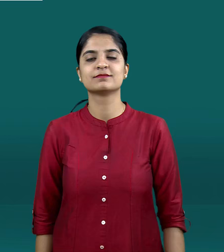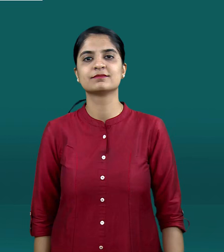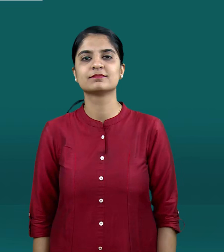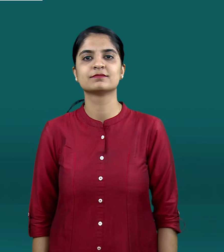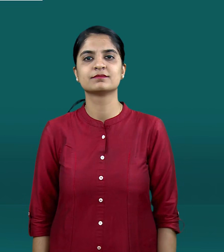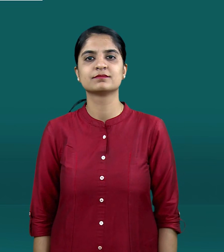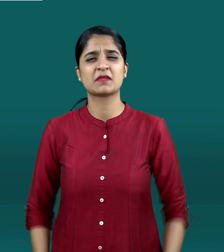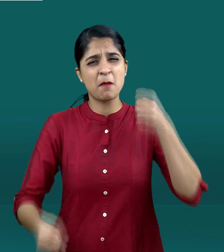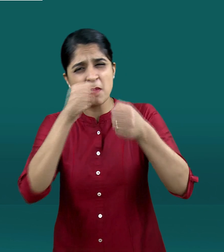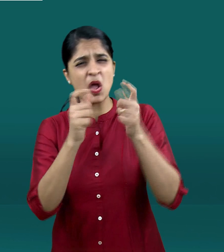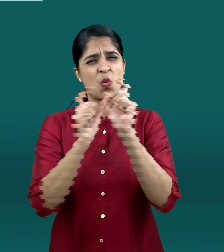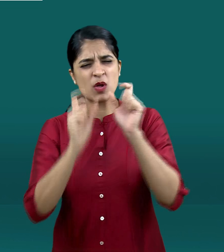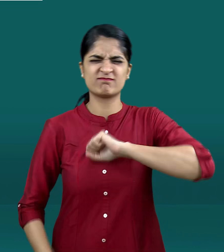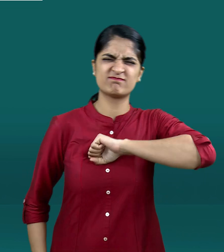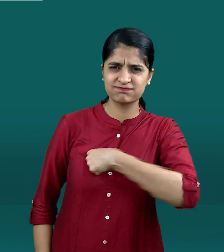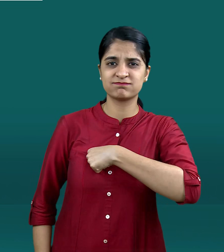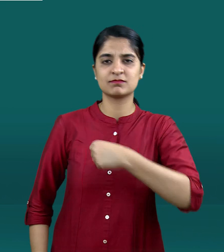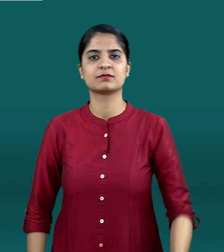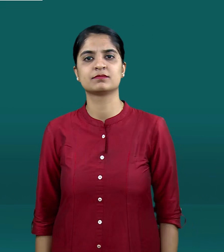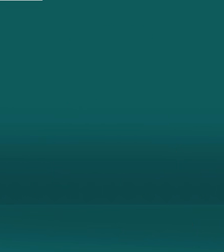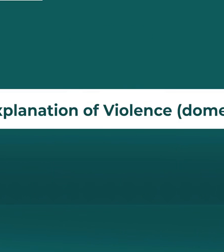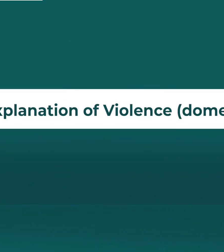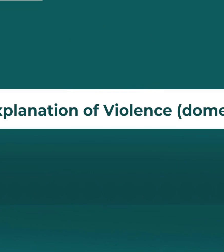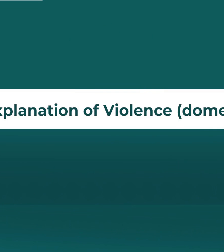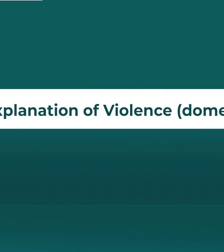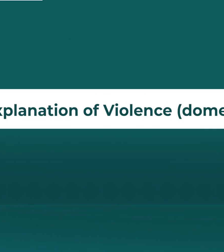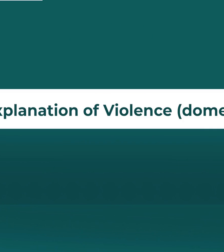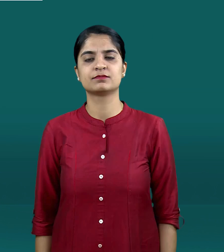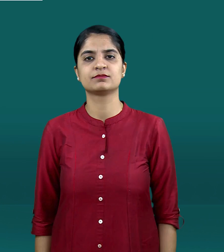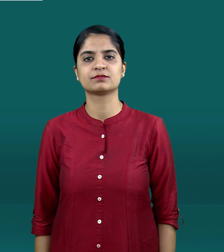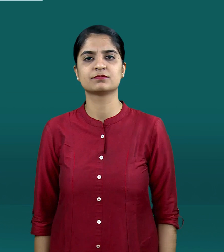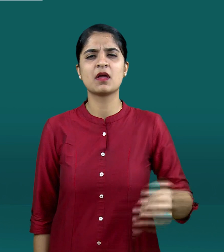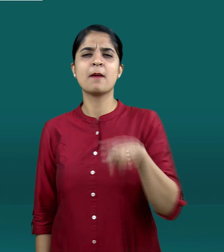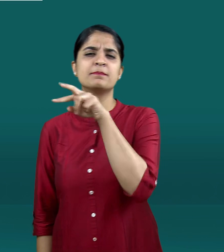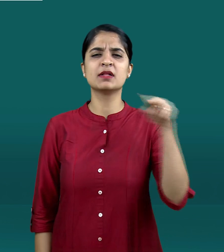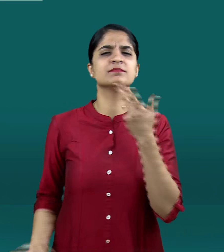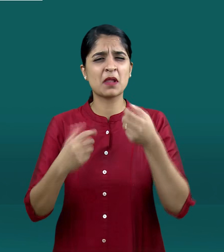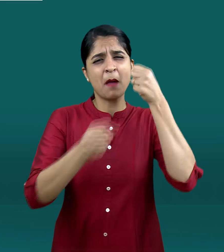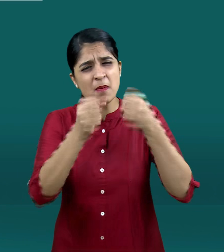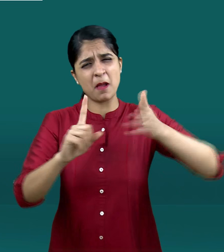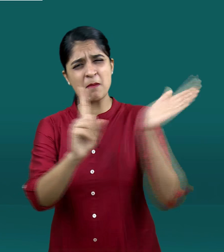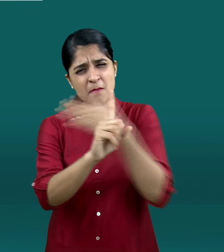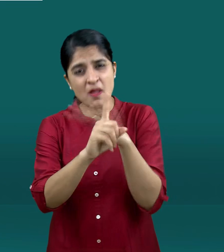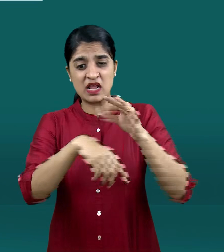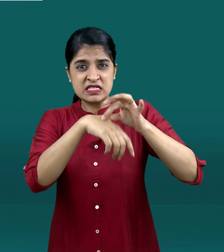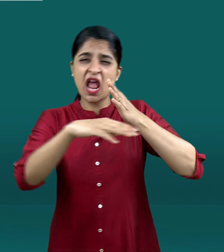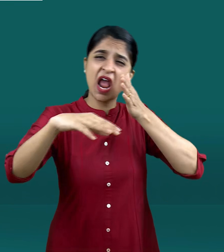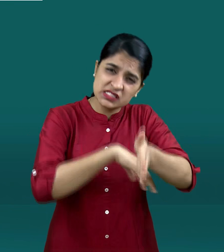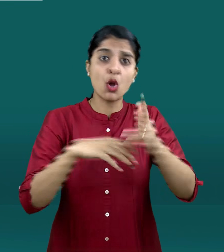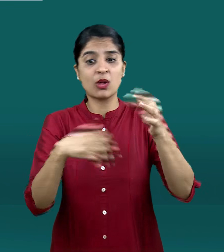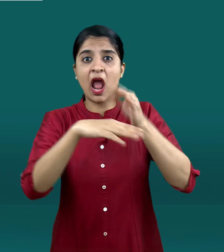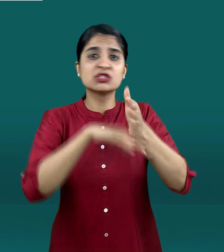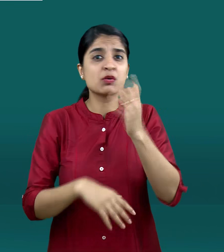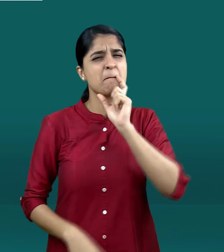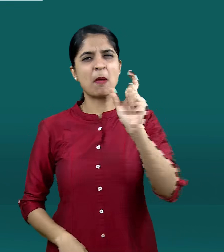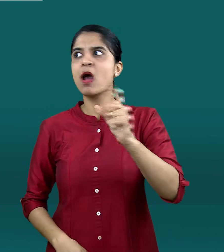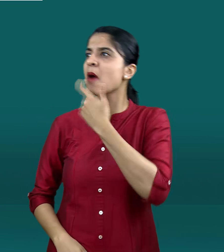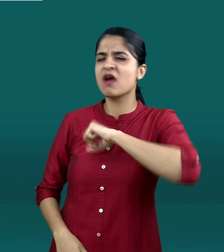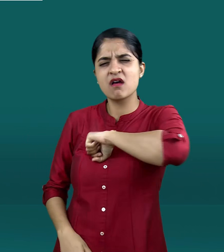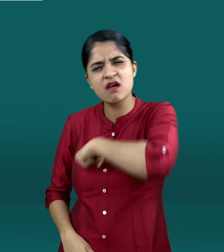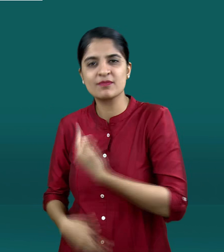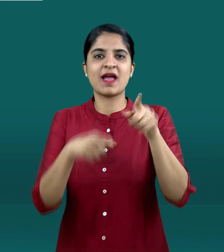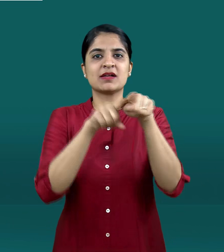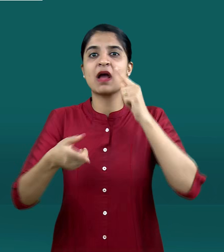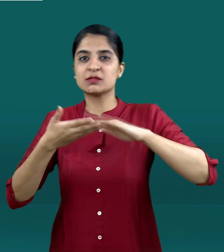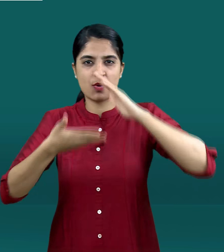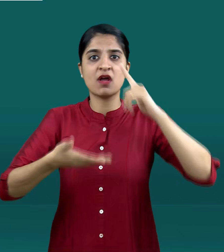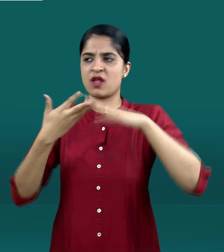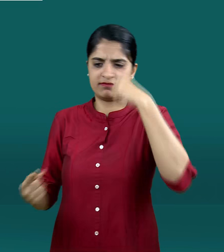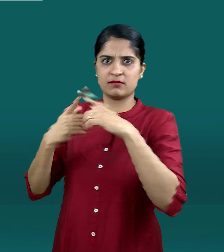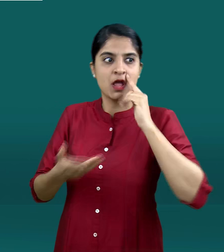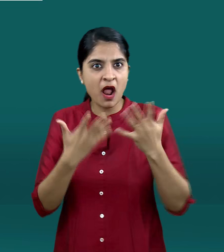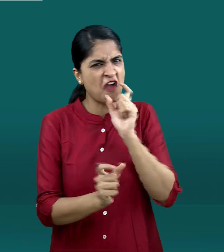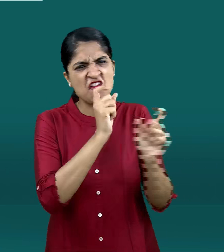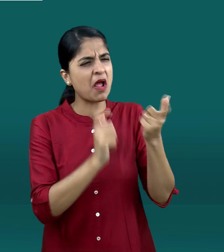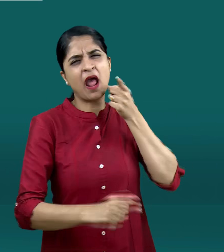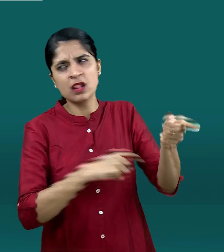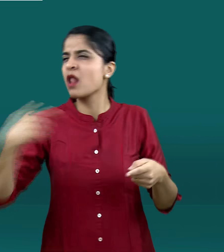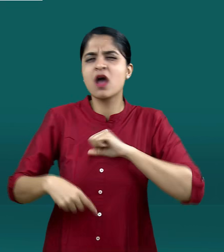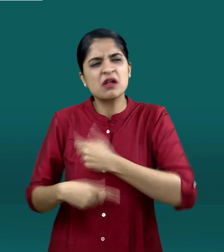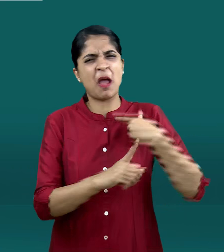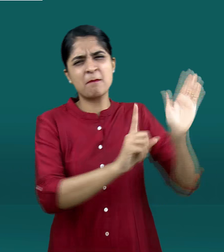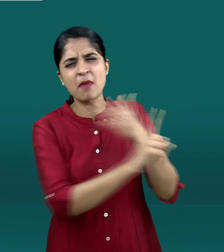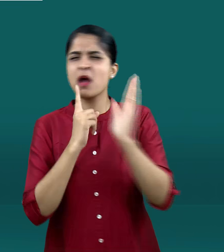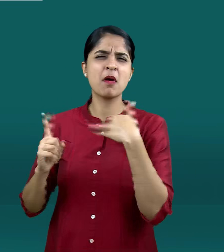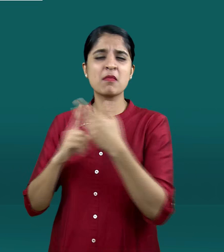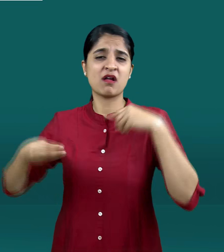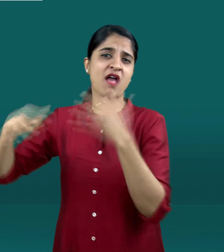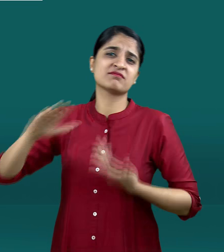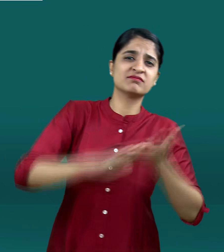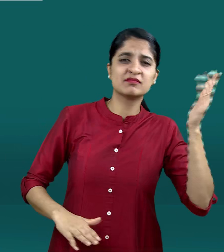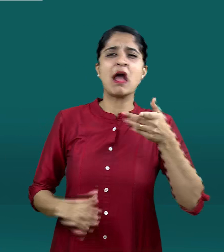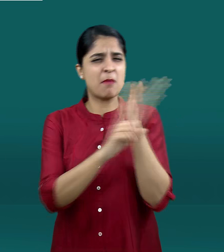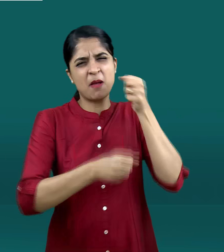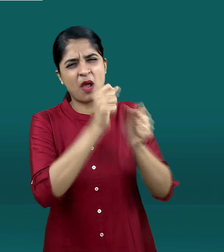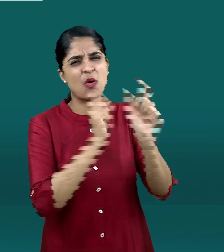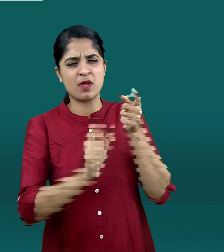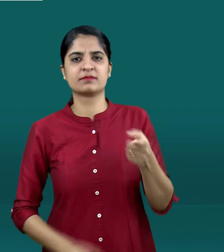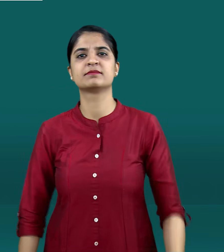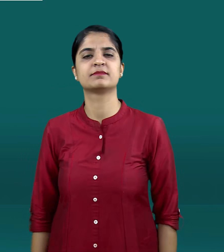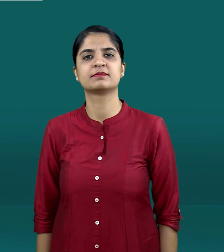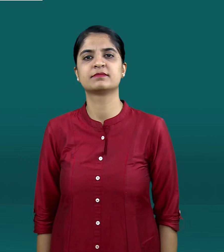Violence (domestic, emotional, intellectual)